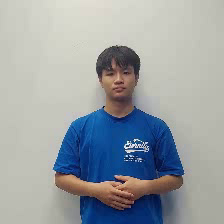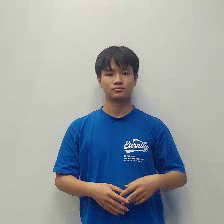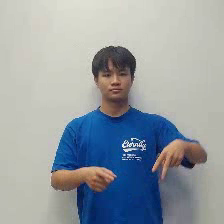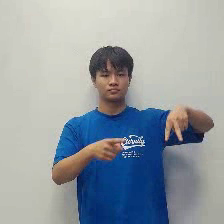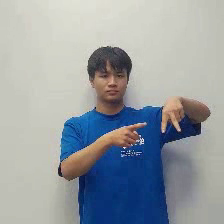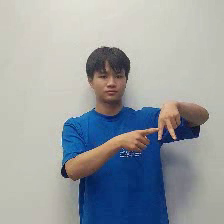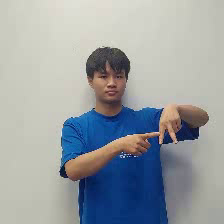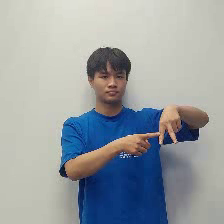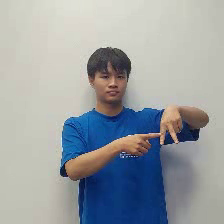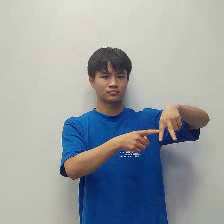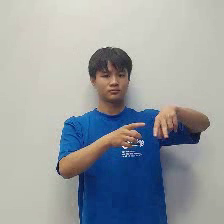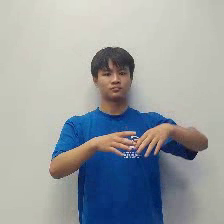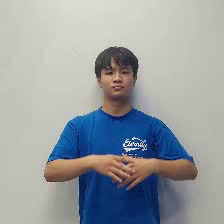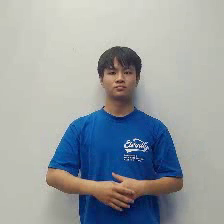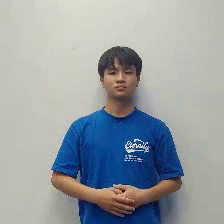Chân